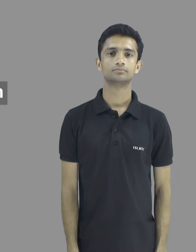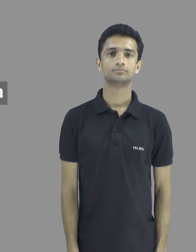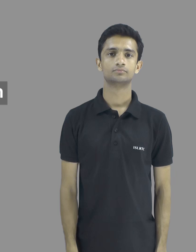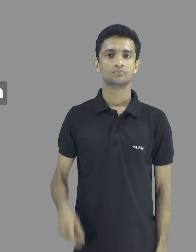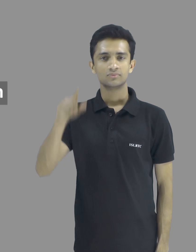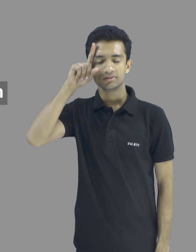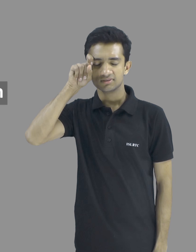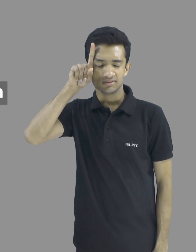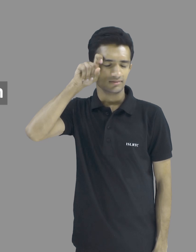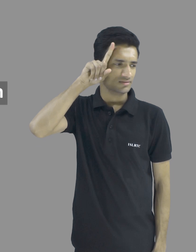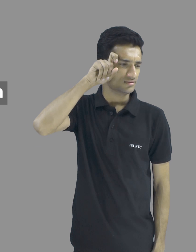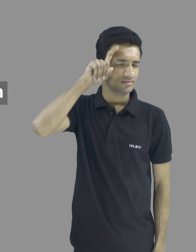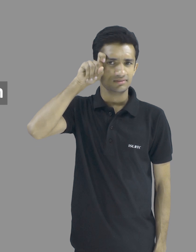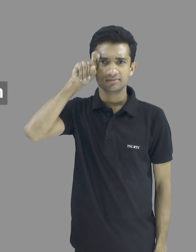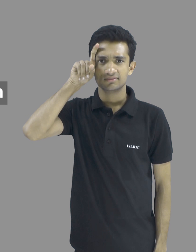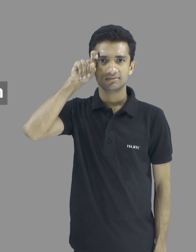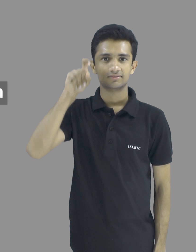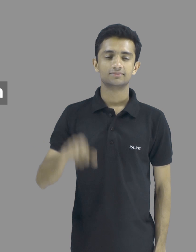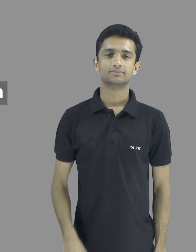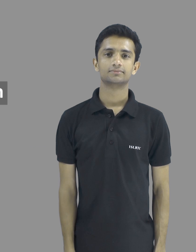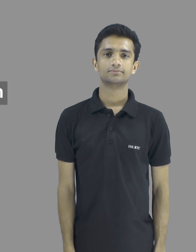Tension